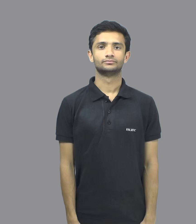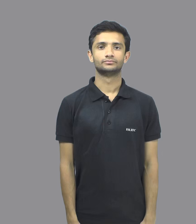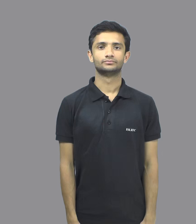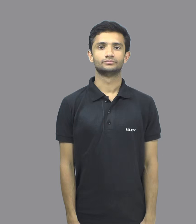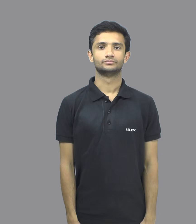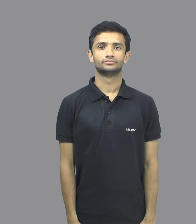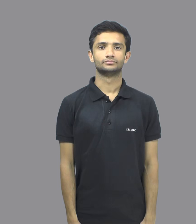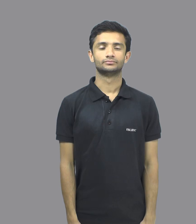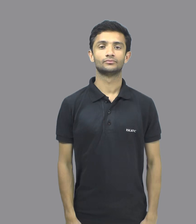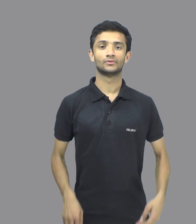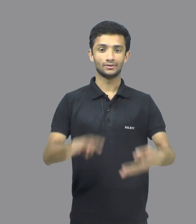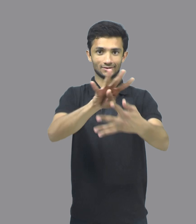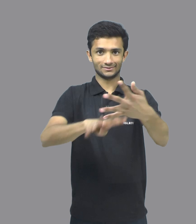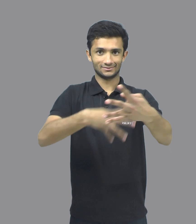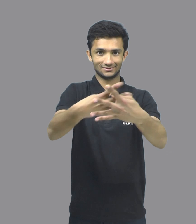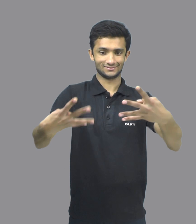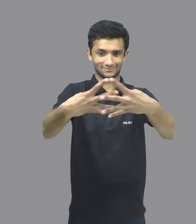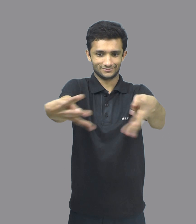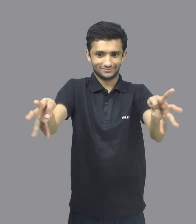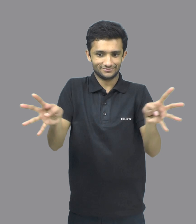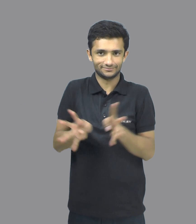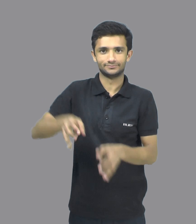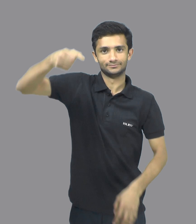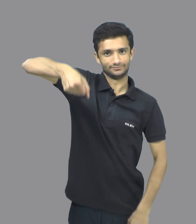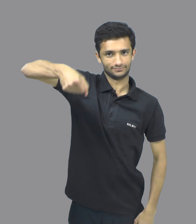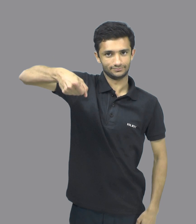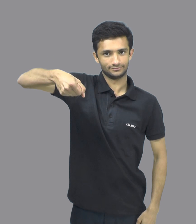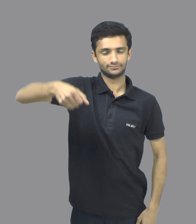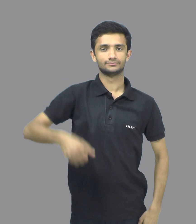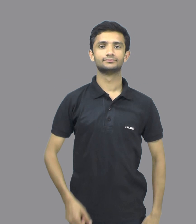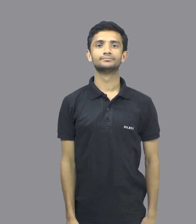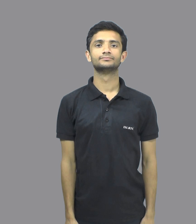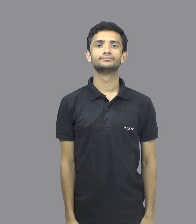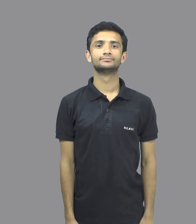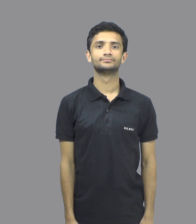Basket